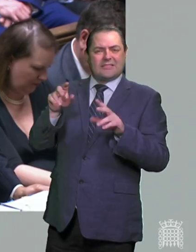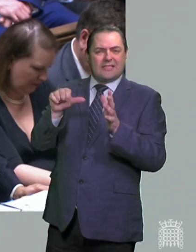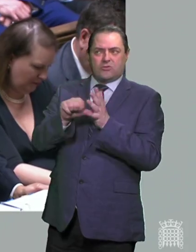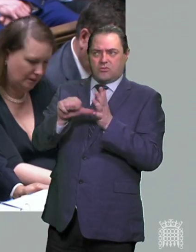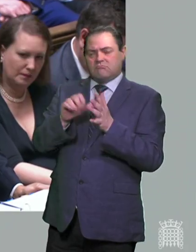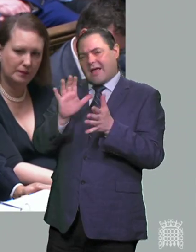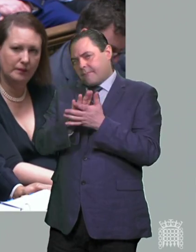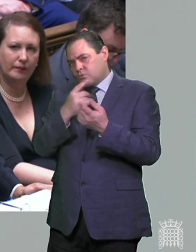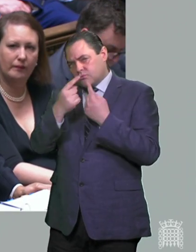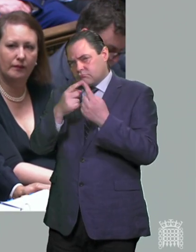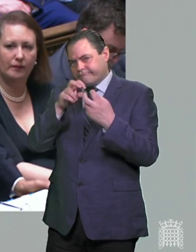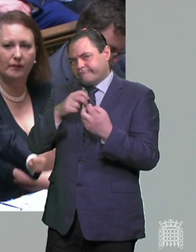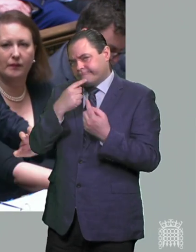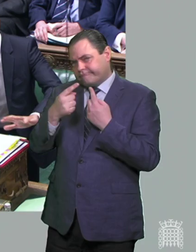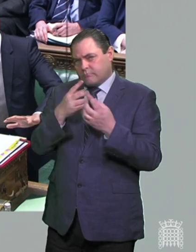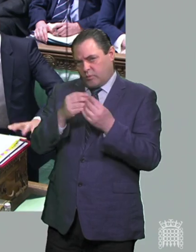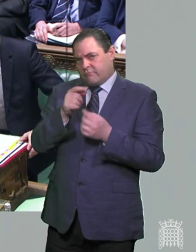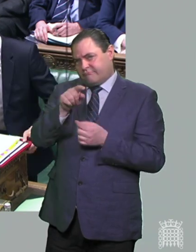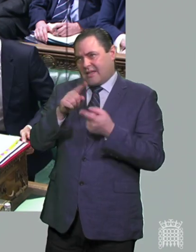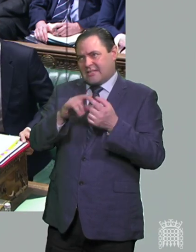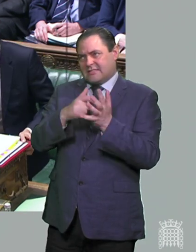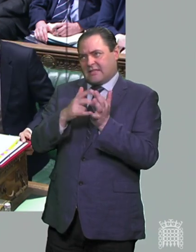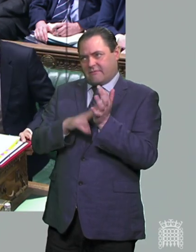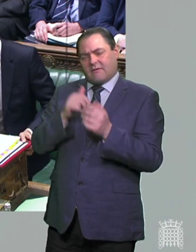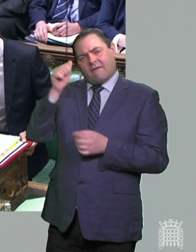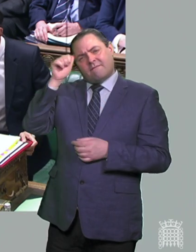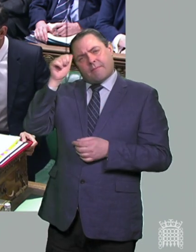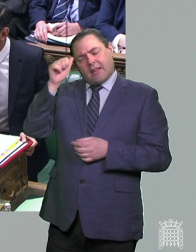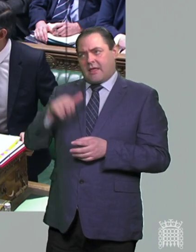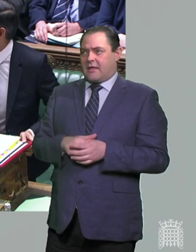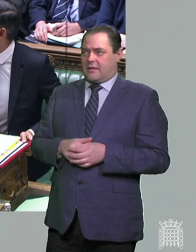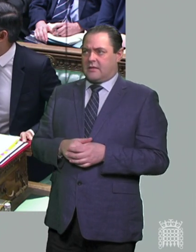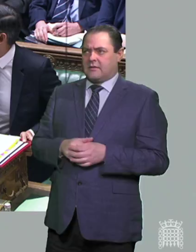I would be happy to meet her and Steven. This is something I am familiar with.